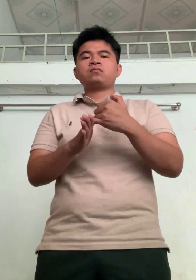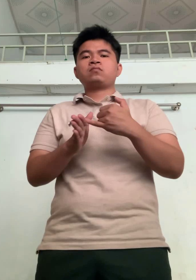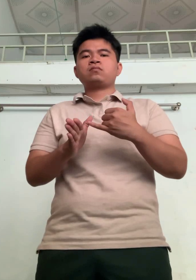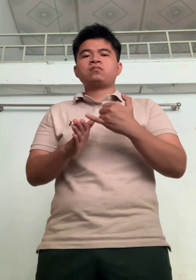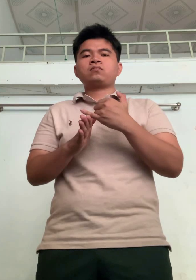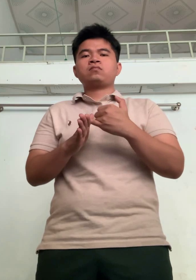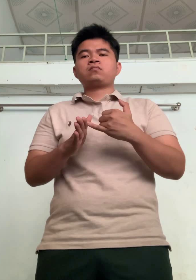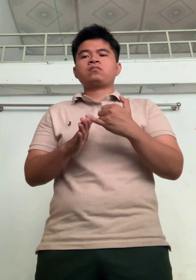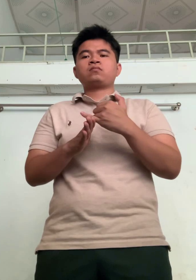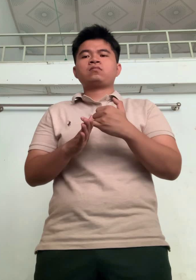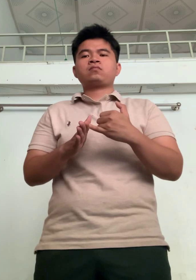cuoi thang